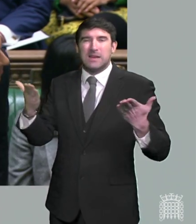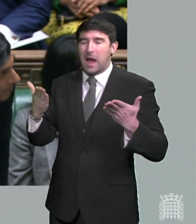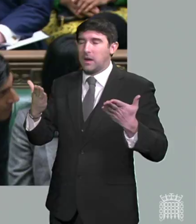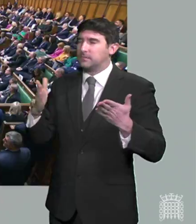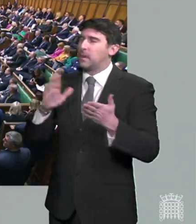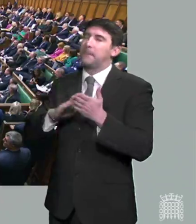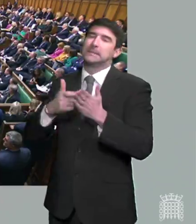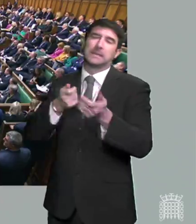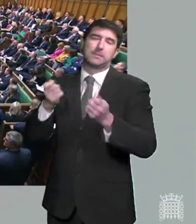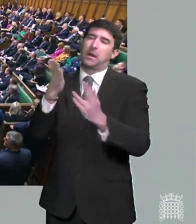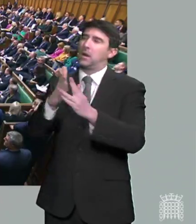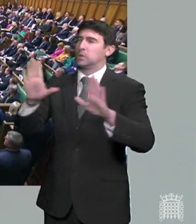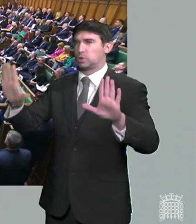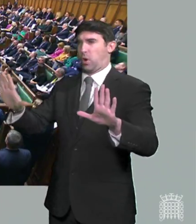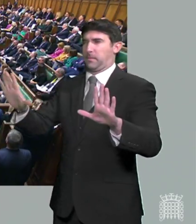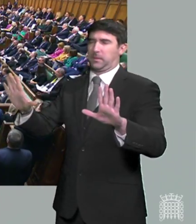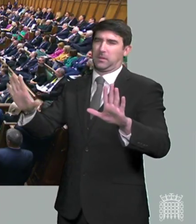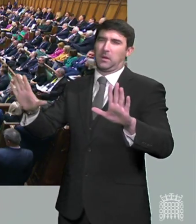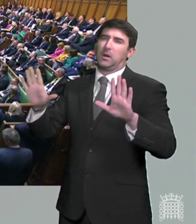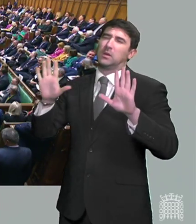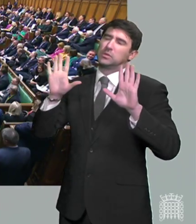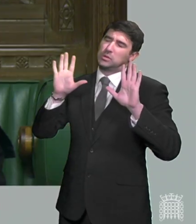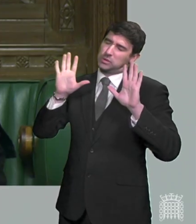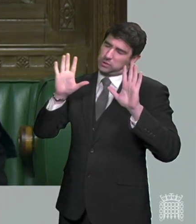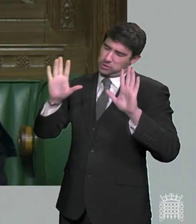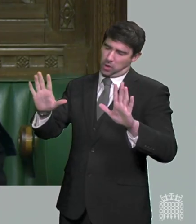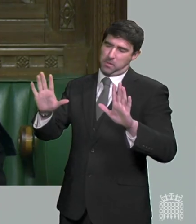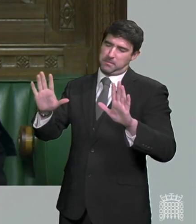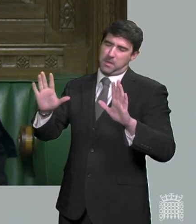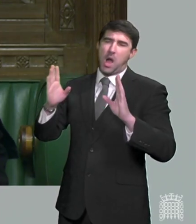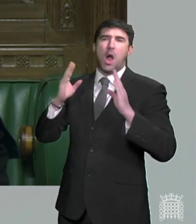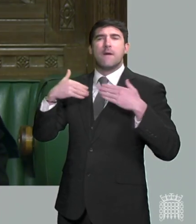Order. I expect those on the Front Bench to keep a little quiet.